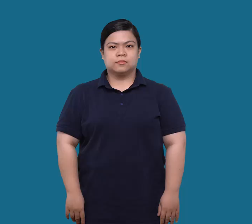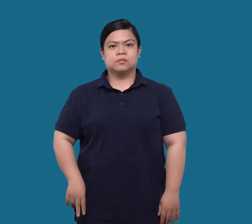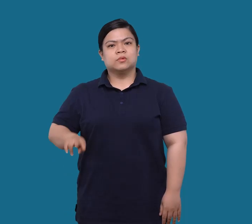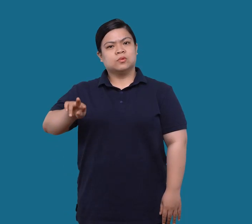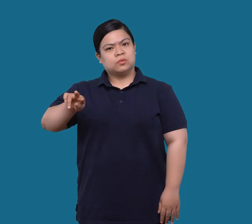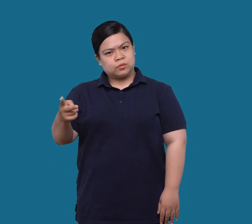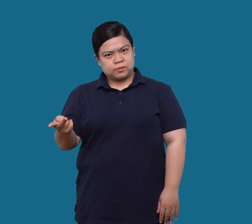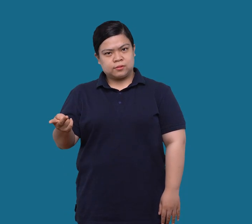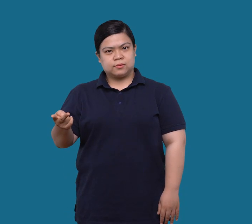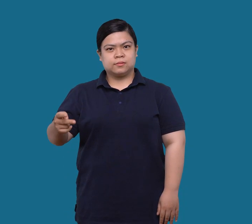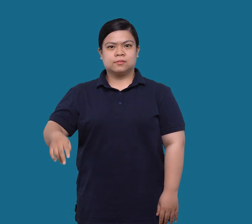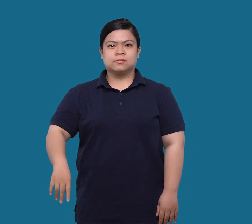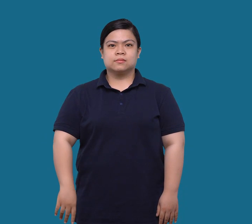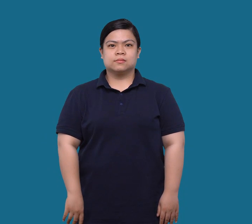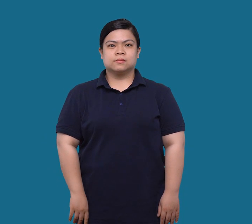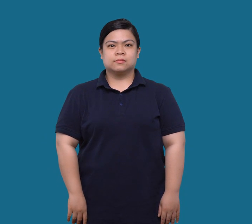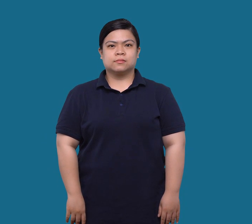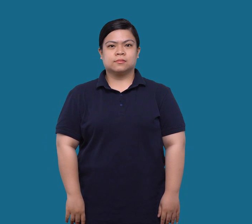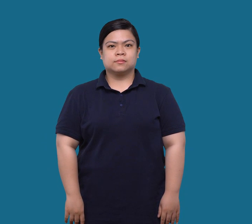hoặc